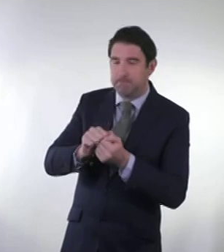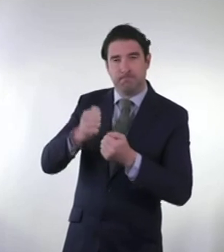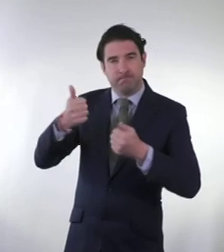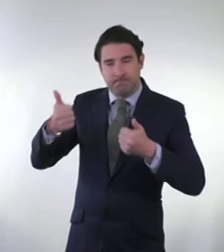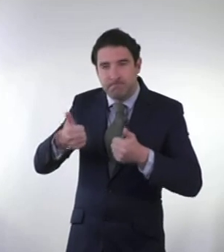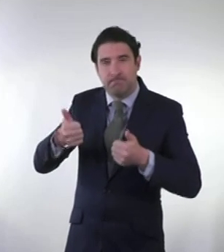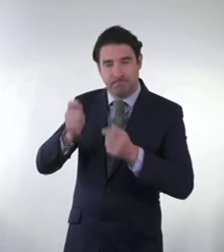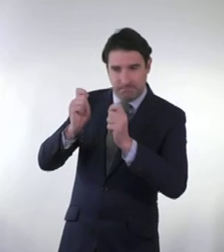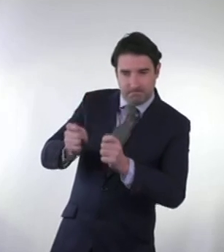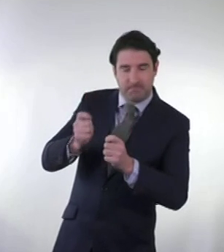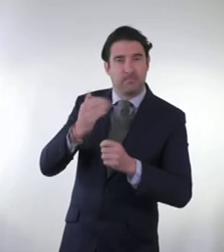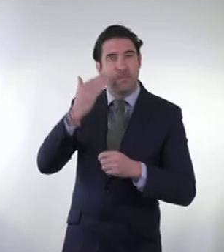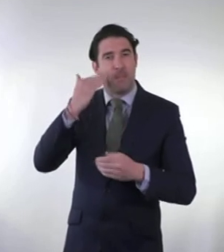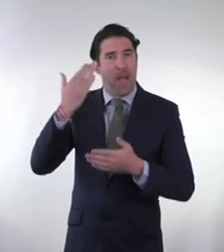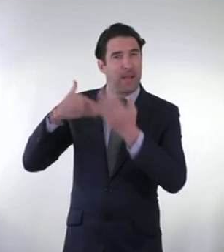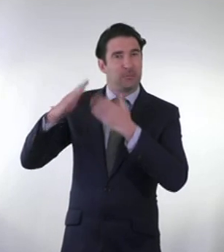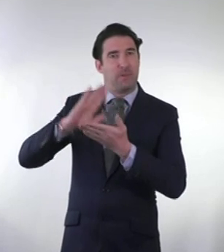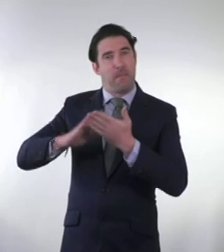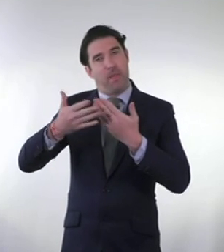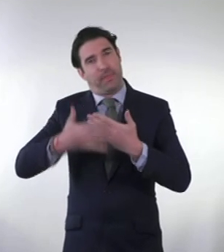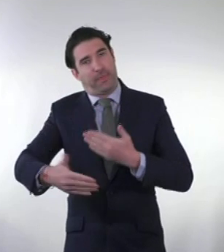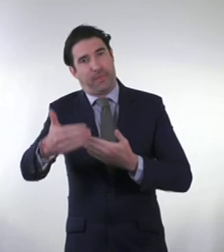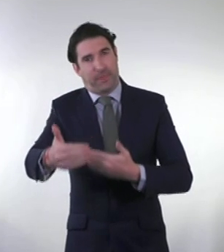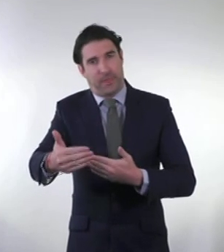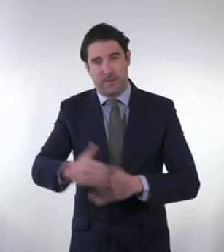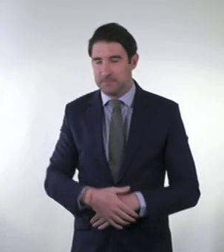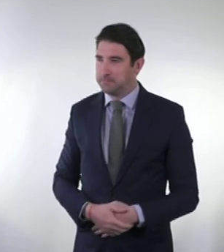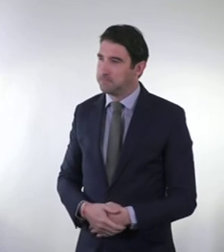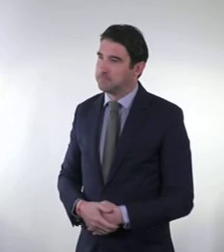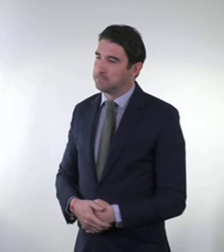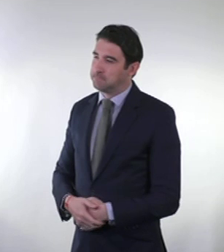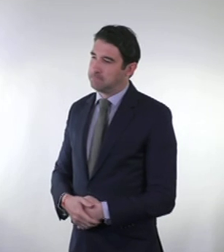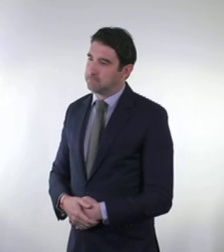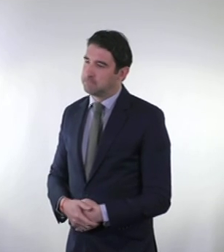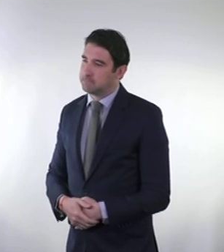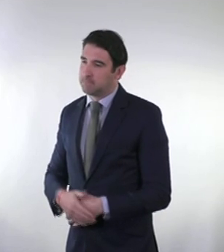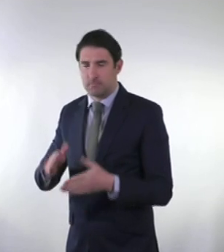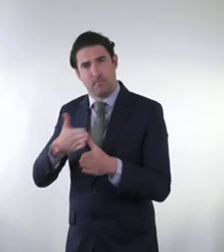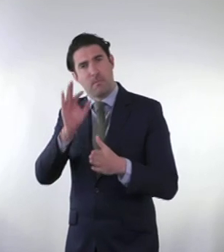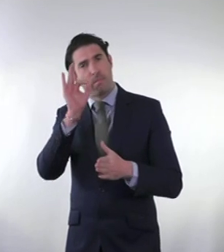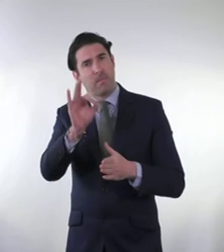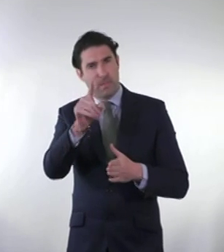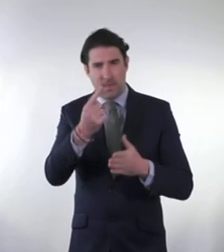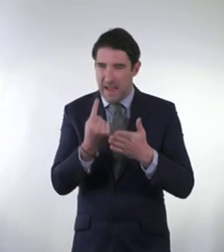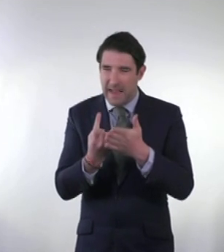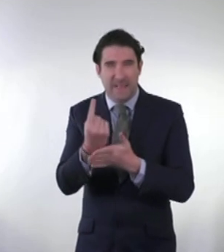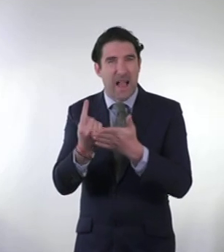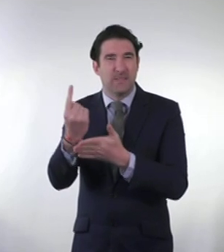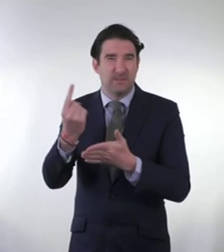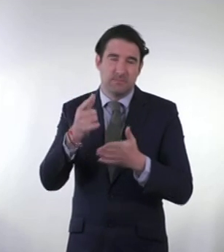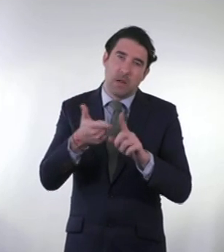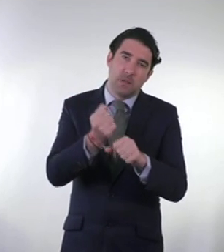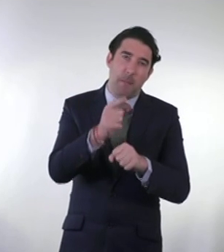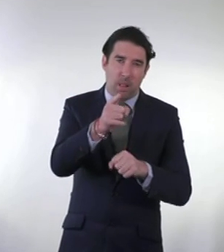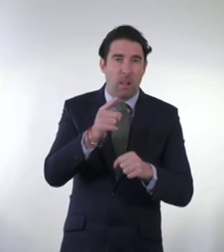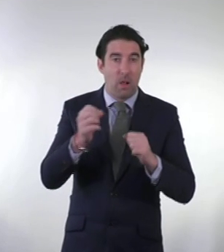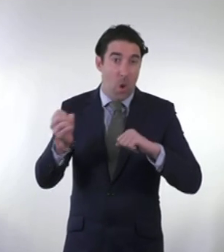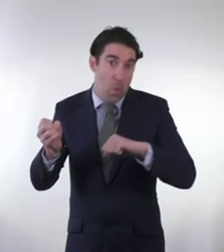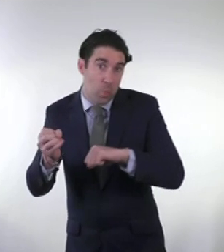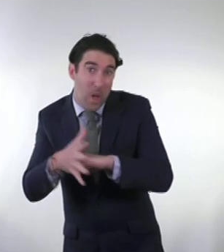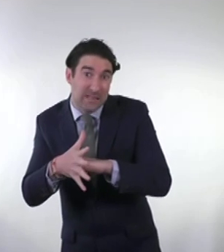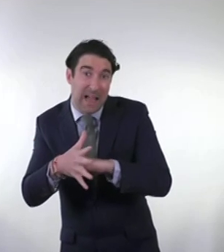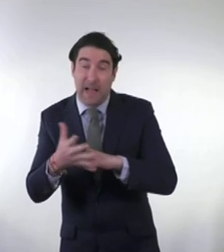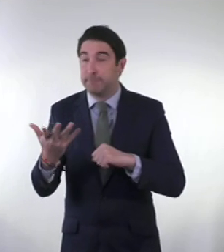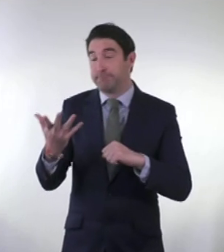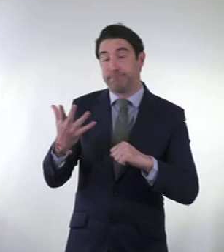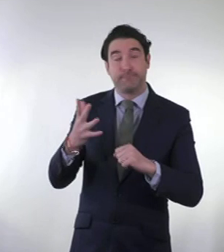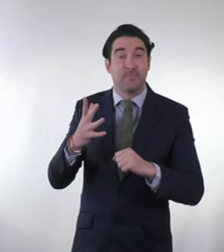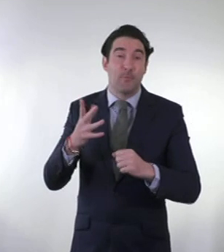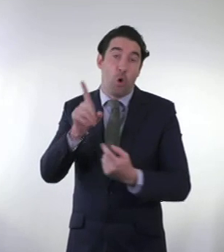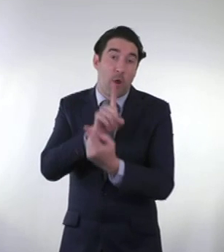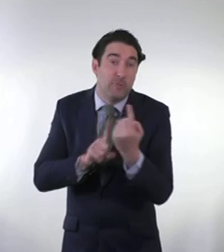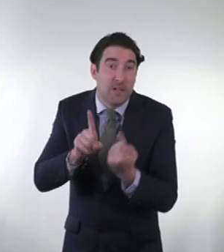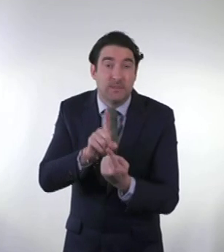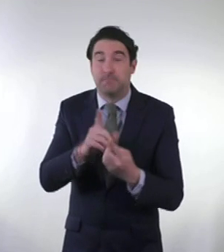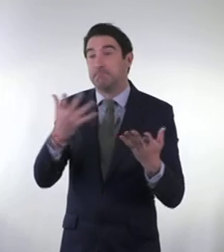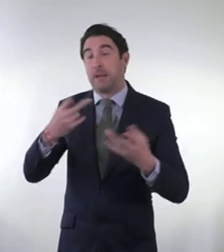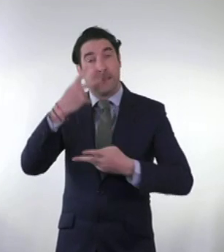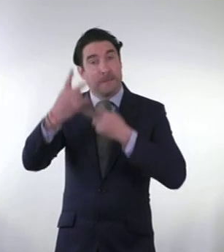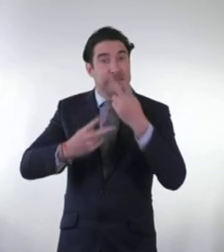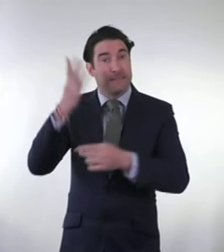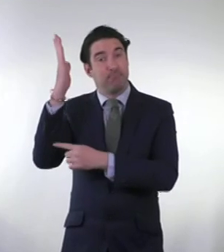The events sector, which includes weddings, festivals, conferences and music events, supports nearly 1 million jobs and is worth more than £30 billion to the UK economy.